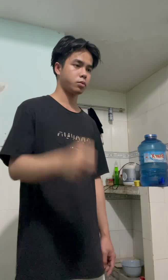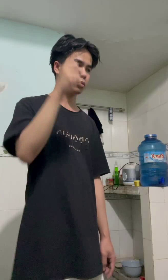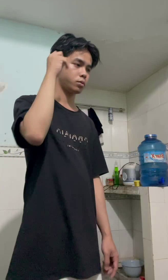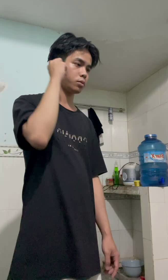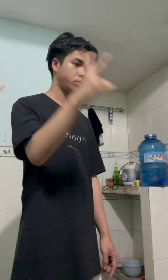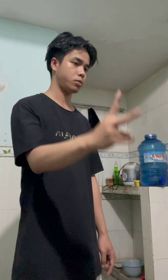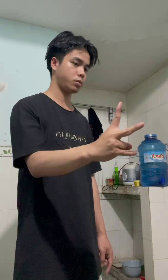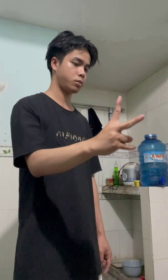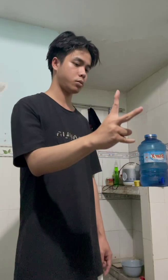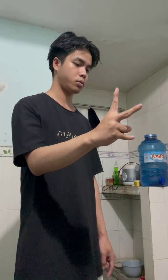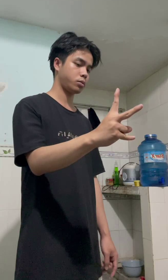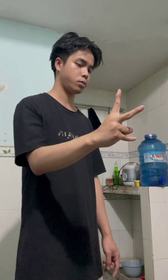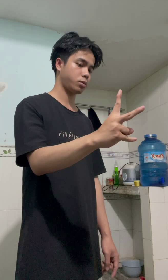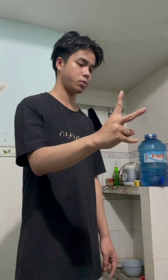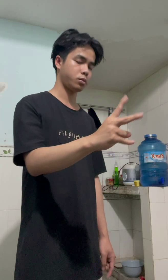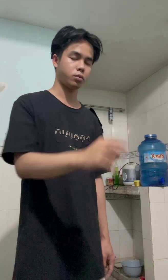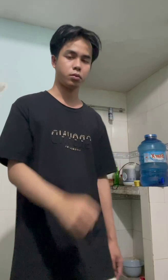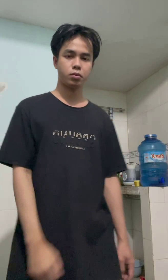h